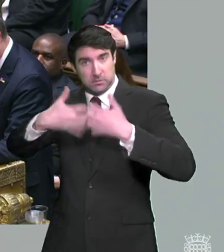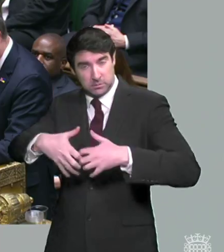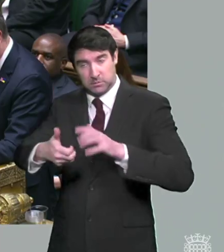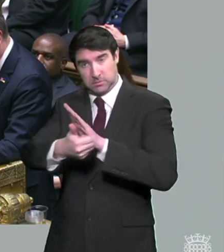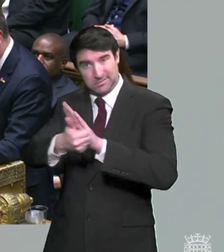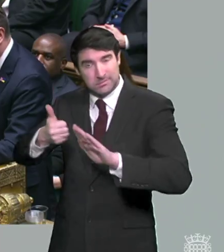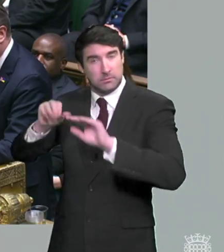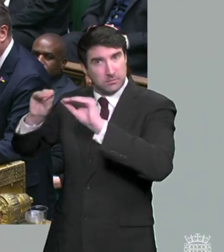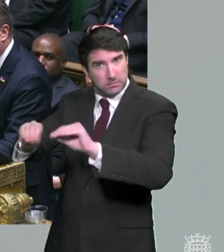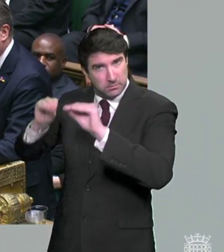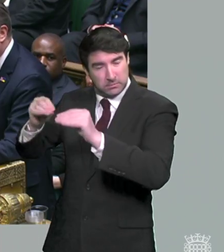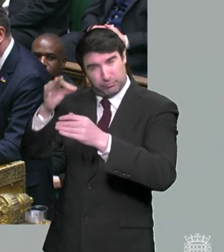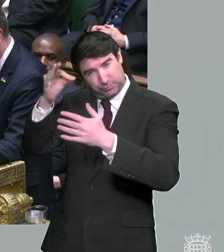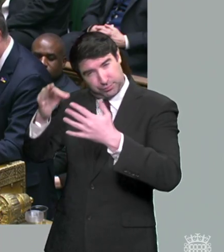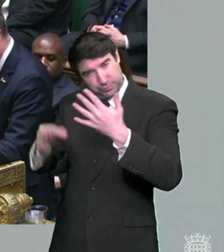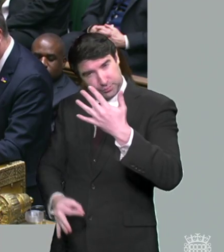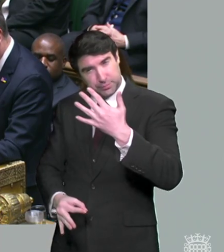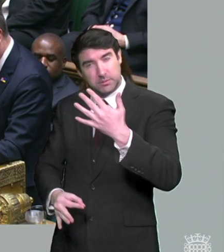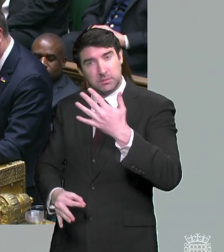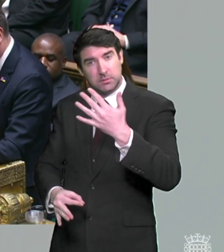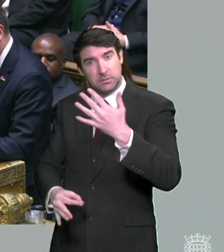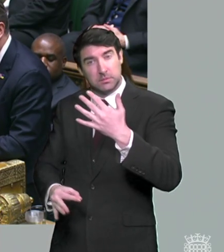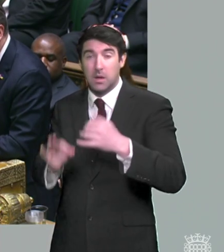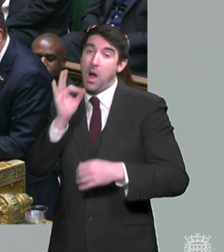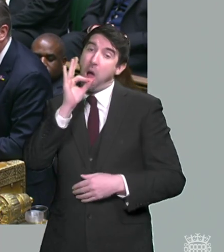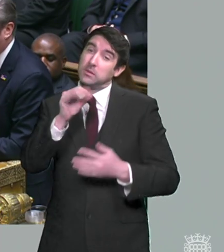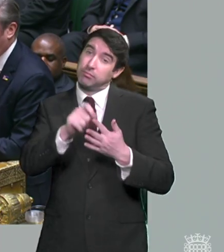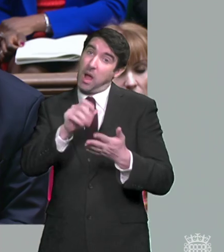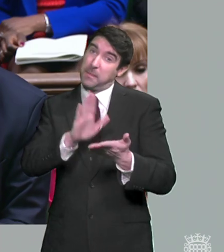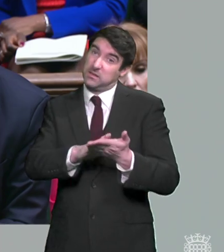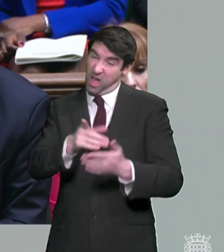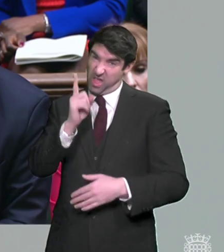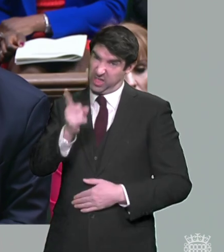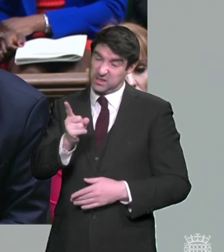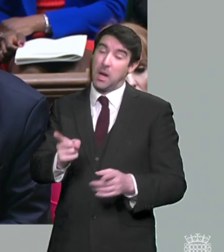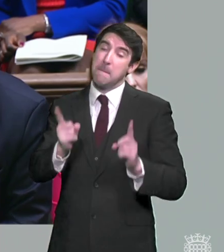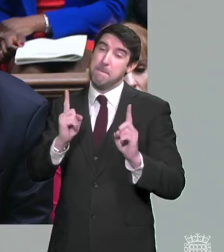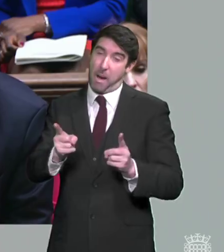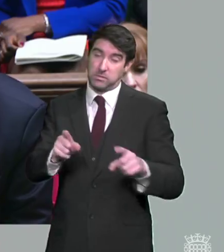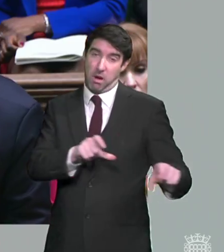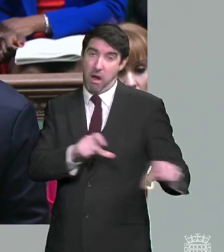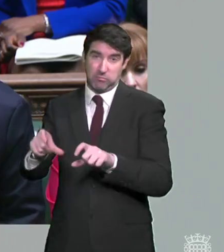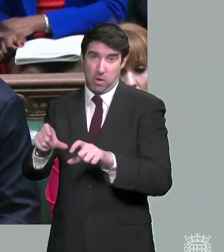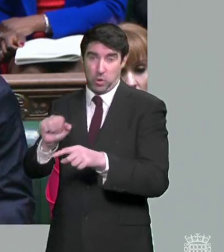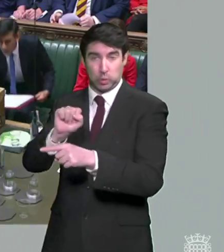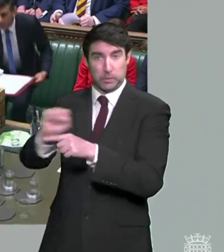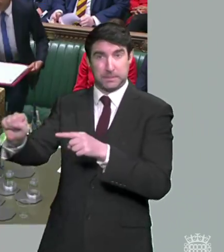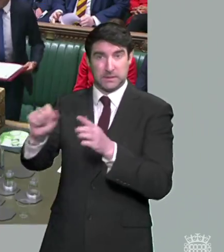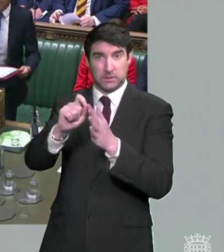Does the Prime Minister agree that continuing this international effort is the only way to ensure Putin’s defeat?